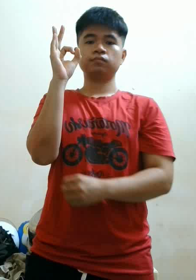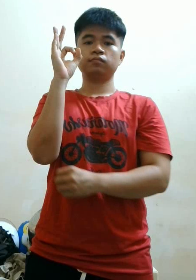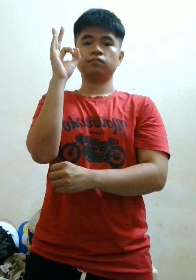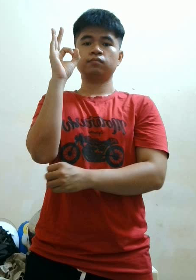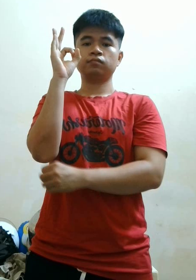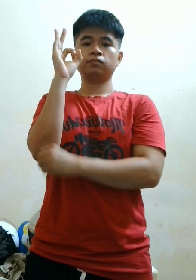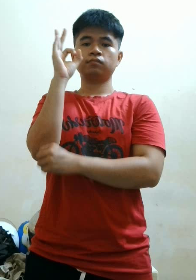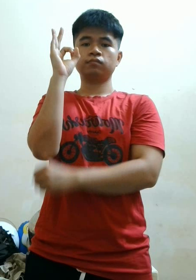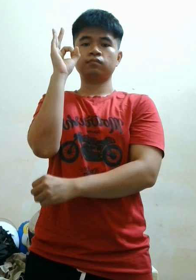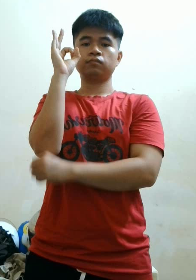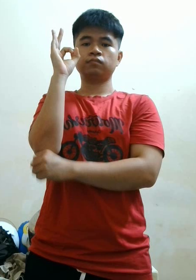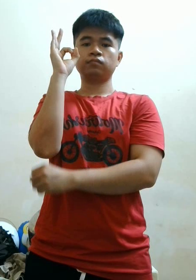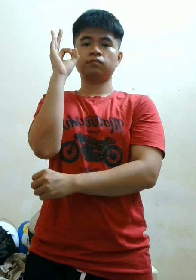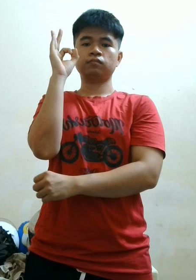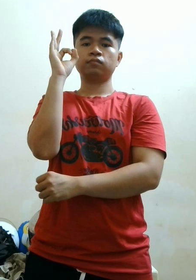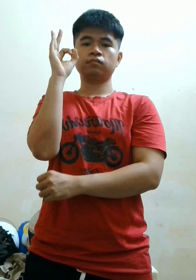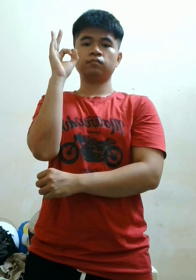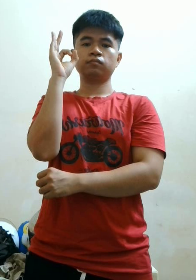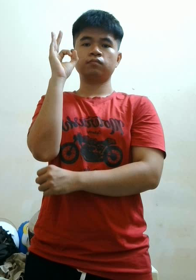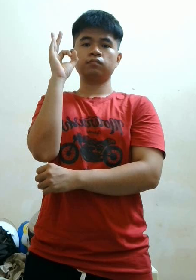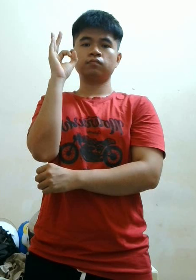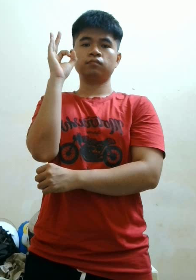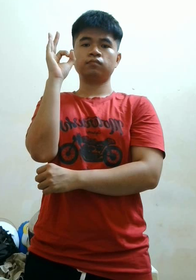buoi trua